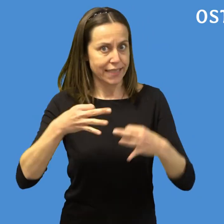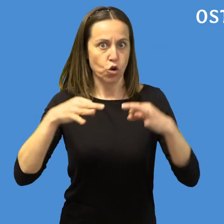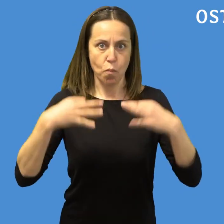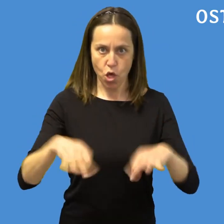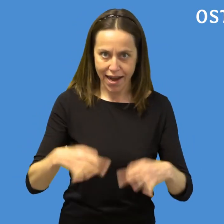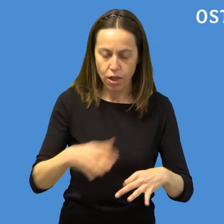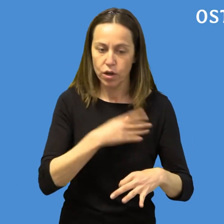normal